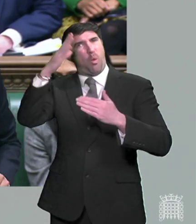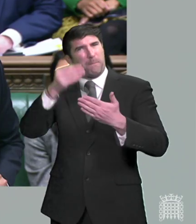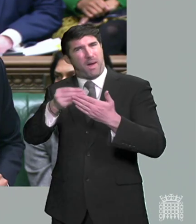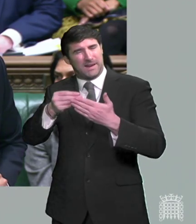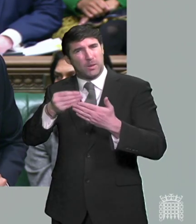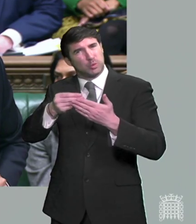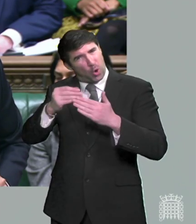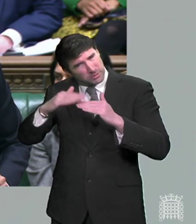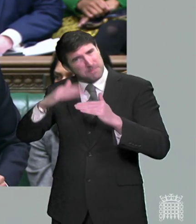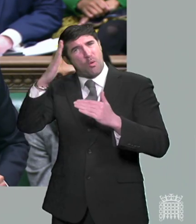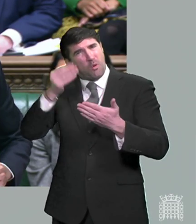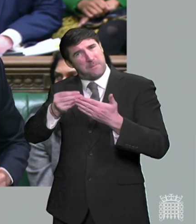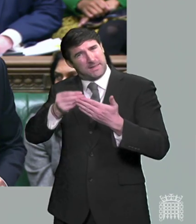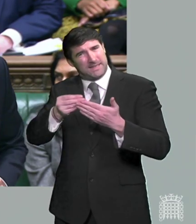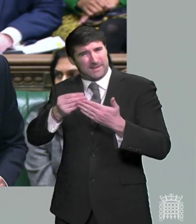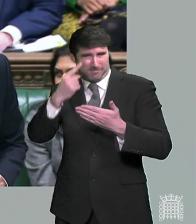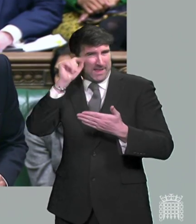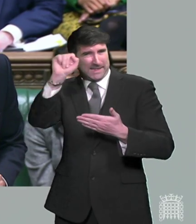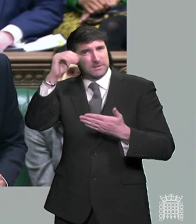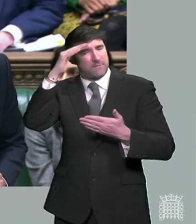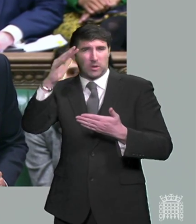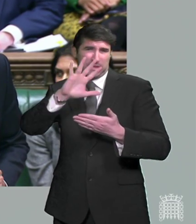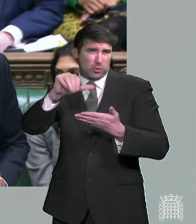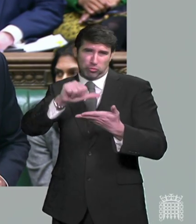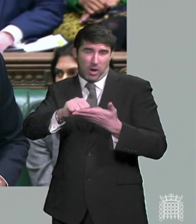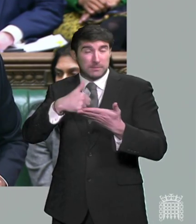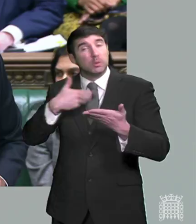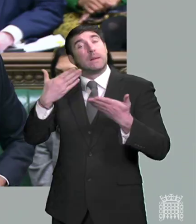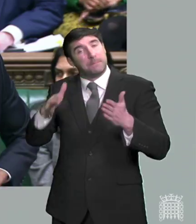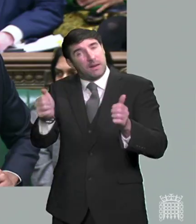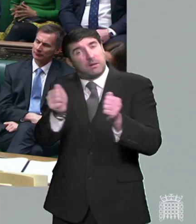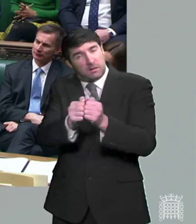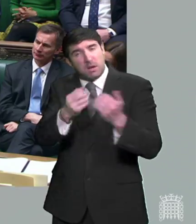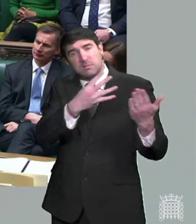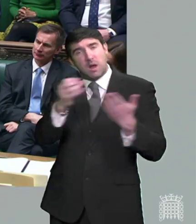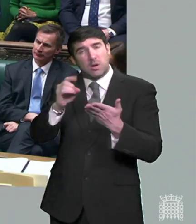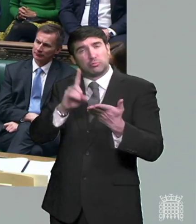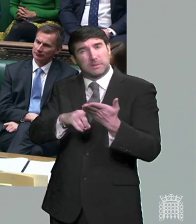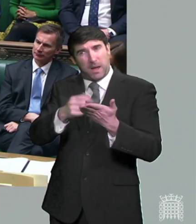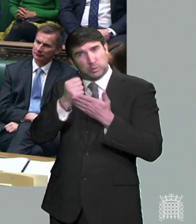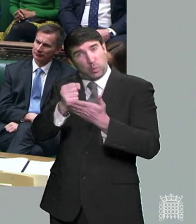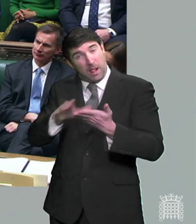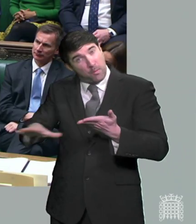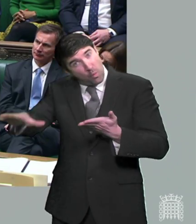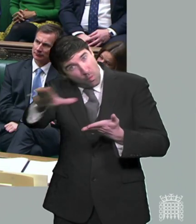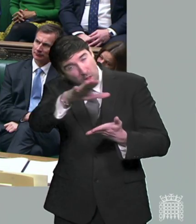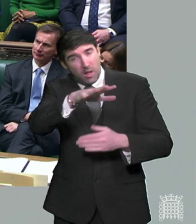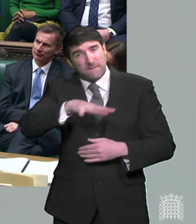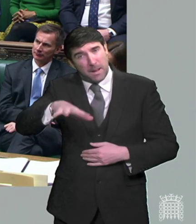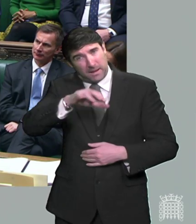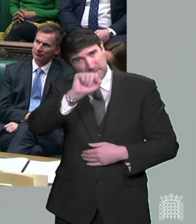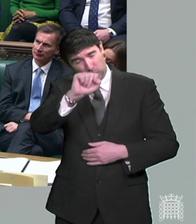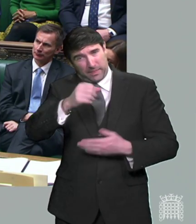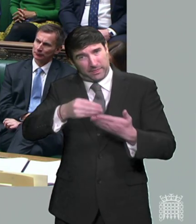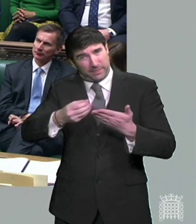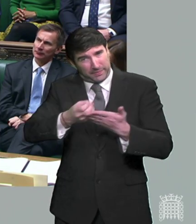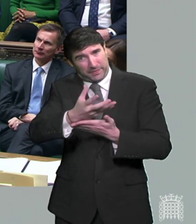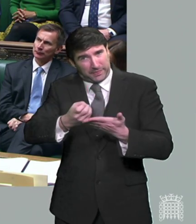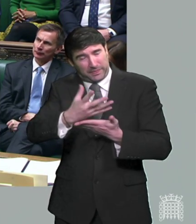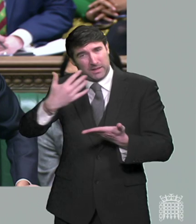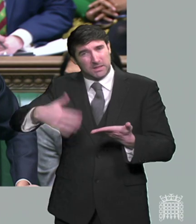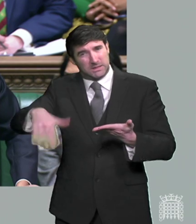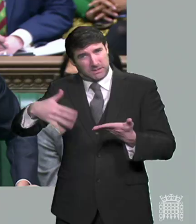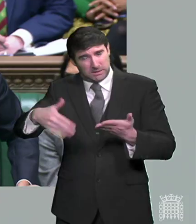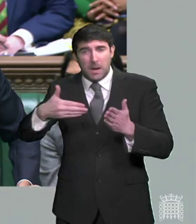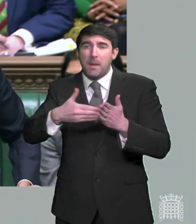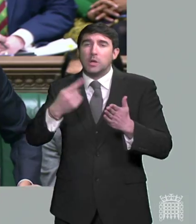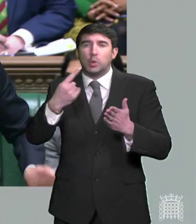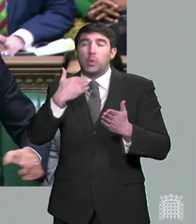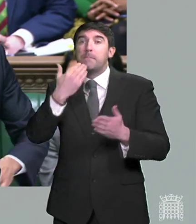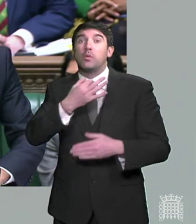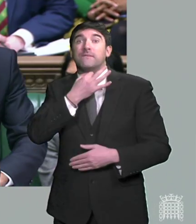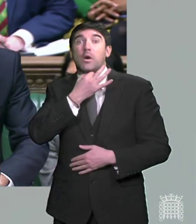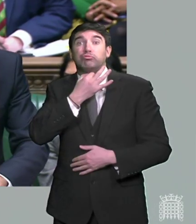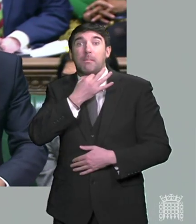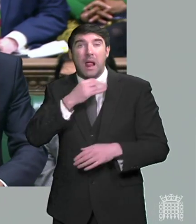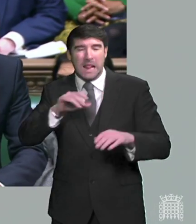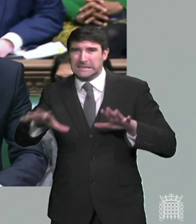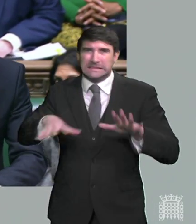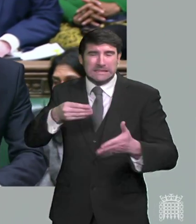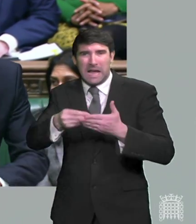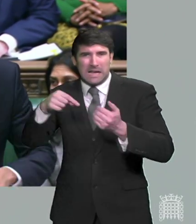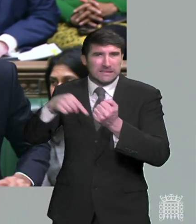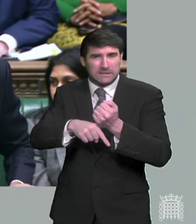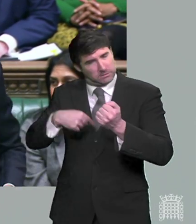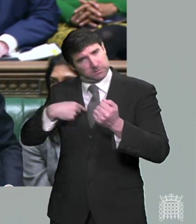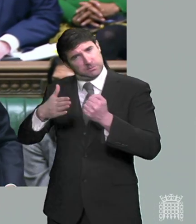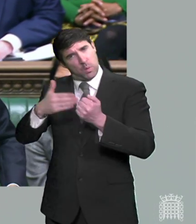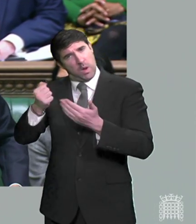What we are doing is providing around £900 of specific support for all families’ energy bills this winter, and there is further targeted support for those who are most vulnerable, which is absolutely the right thing to do.